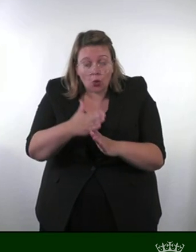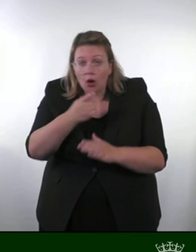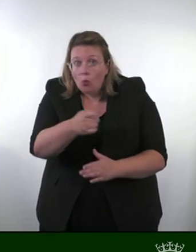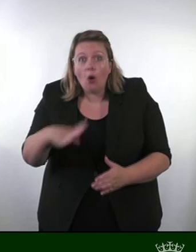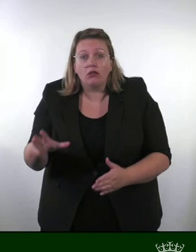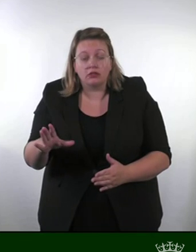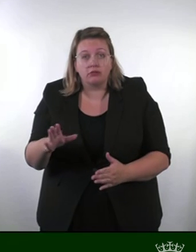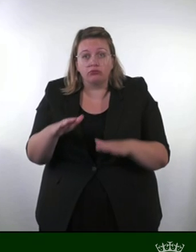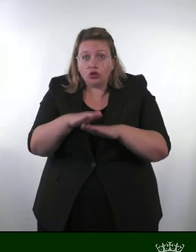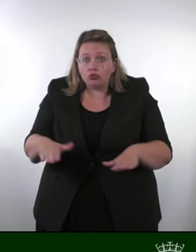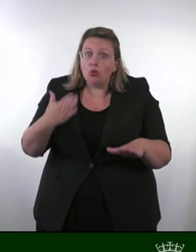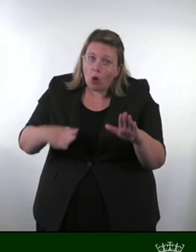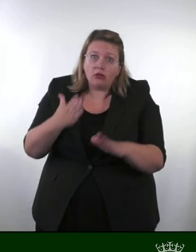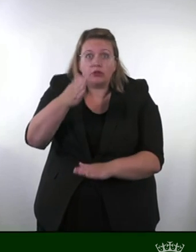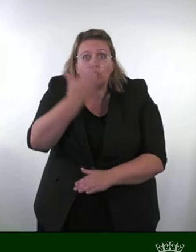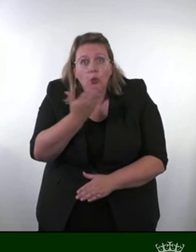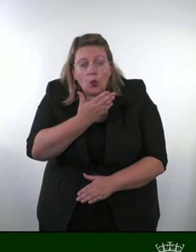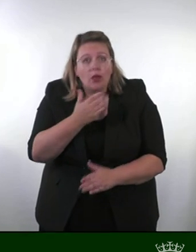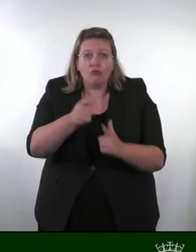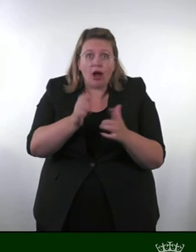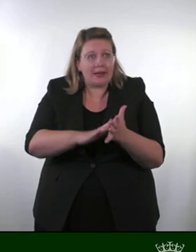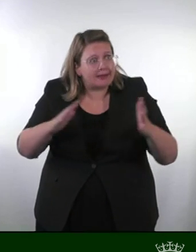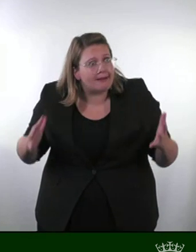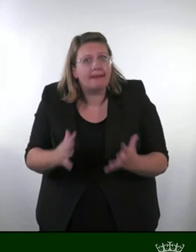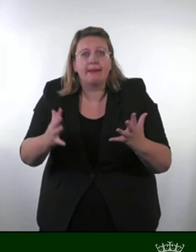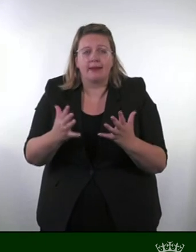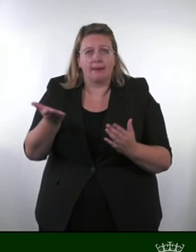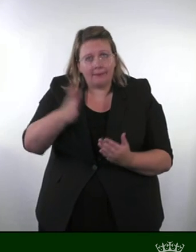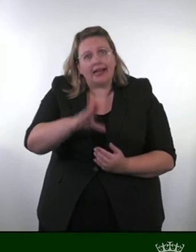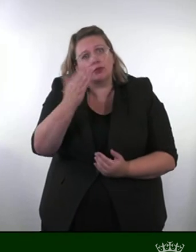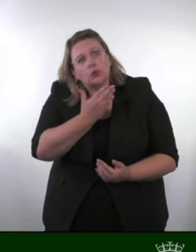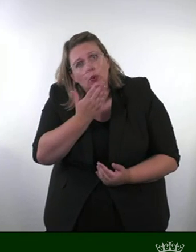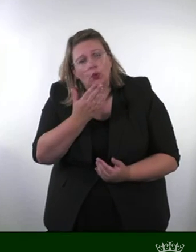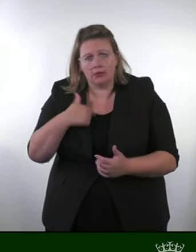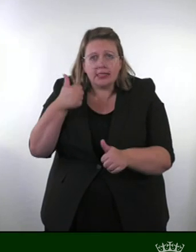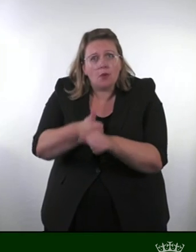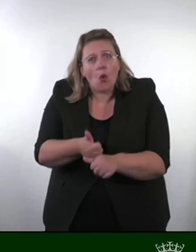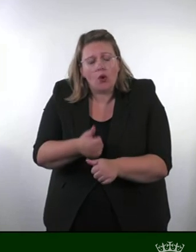We want children back in schools. The Prime Minister is encouraging that—quite right too—and we understand and support that.